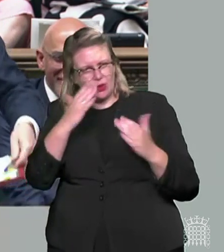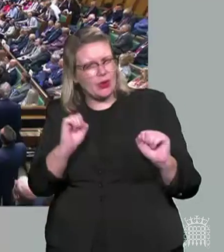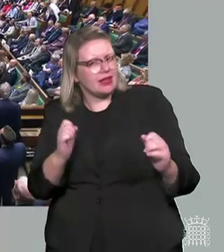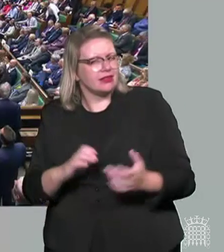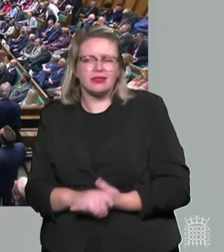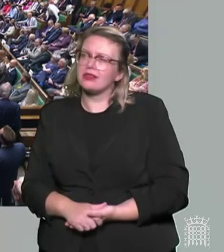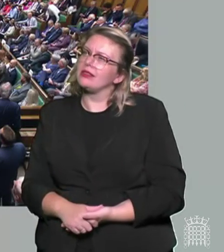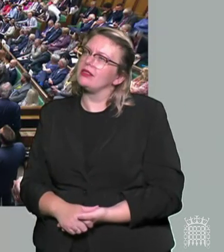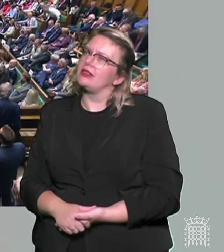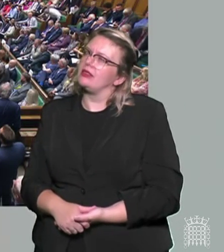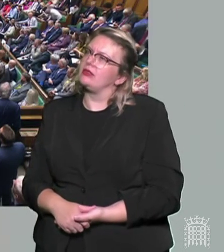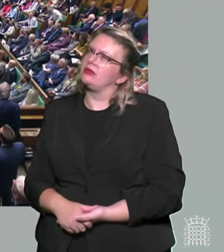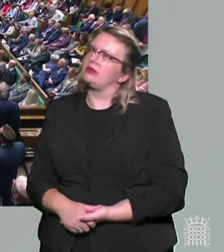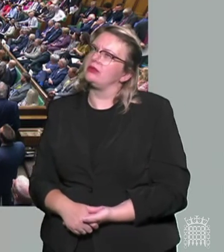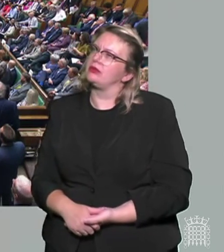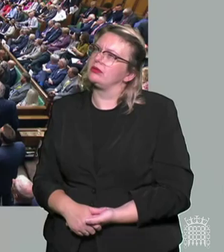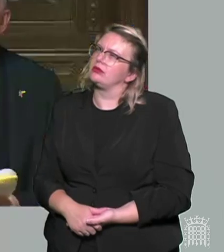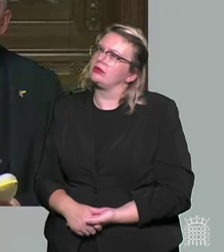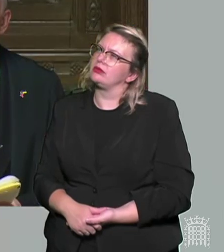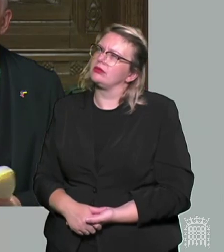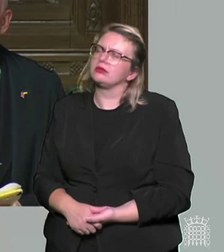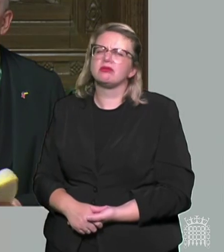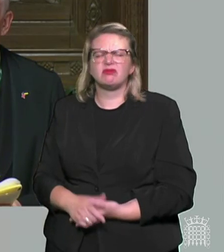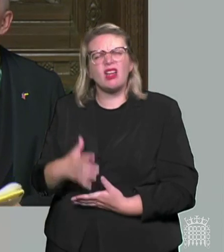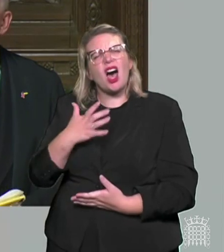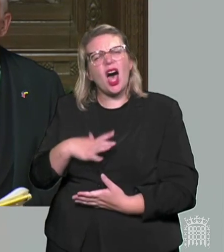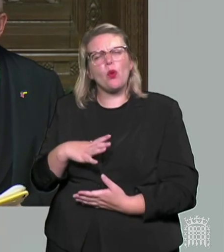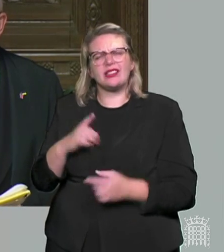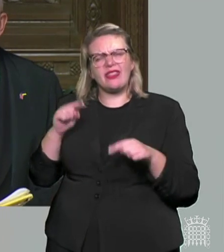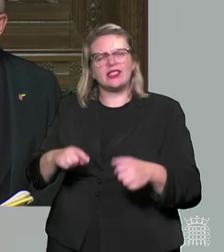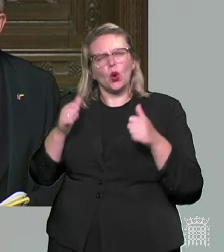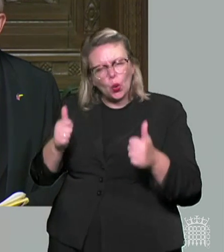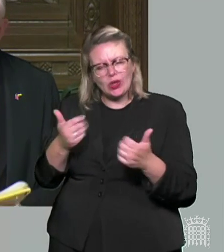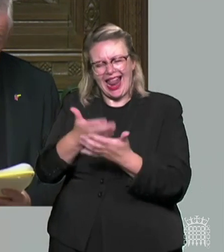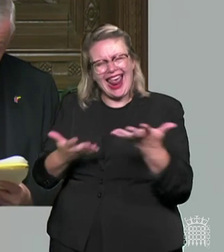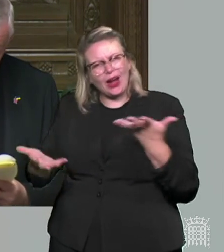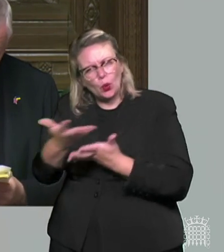Order. May I just say that we wanted good temper and better, moderate language?